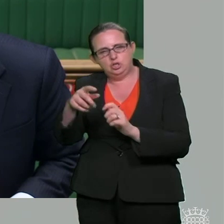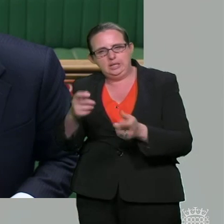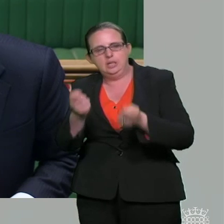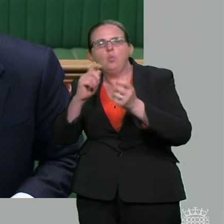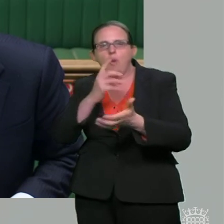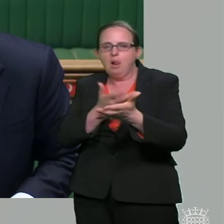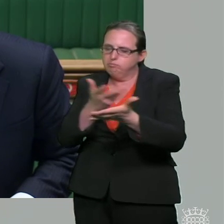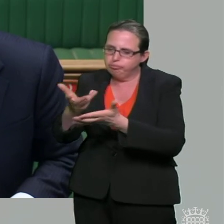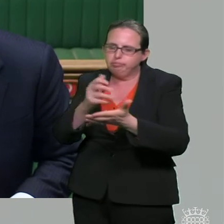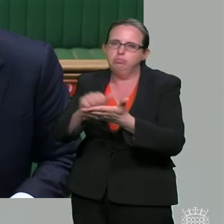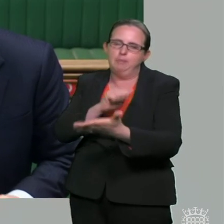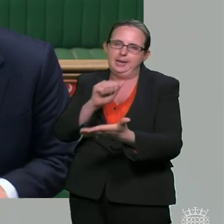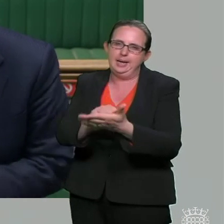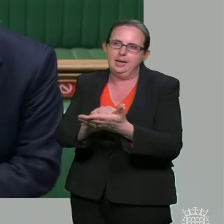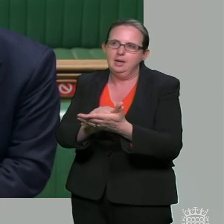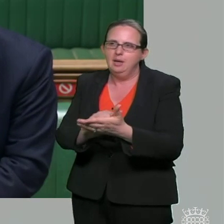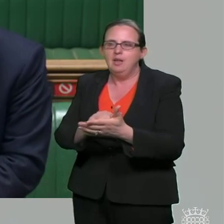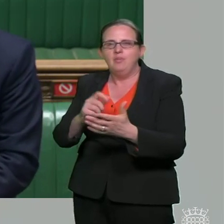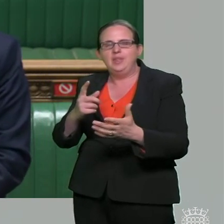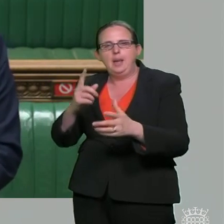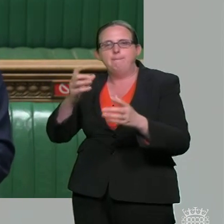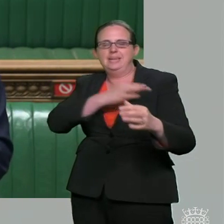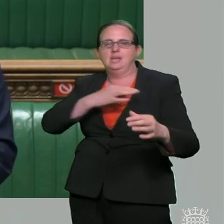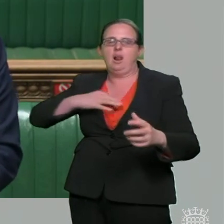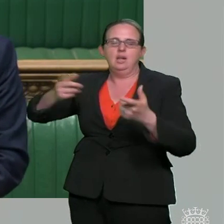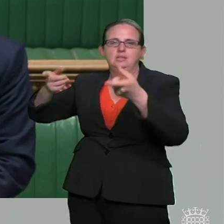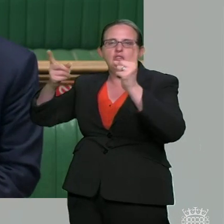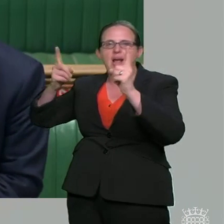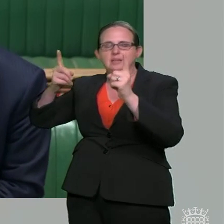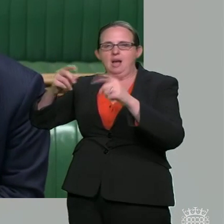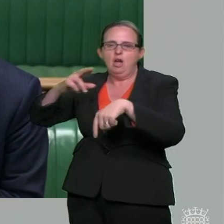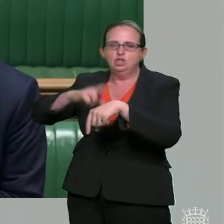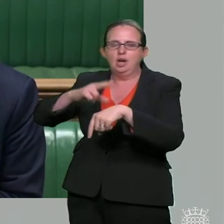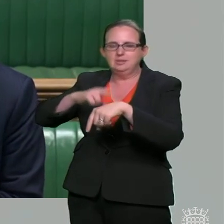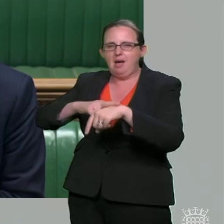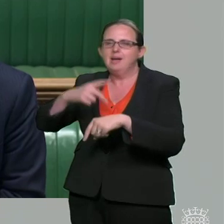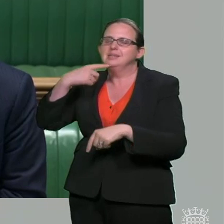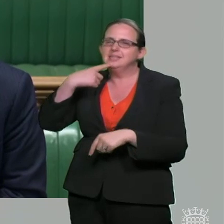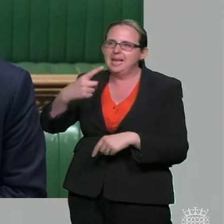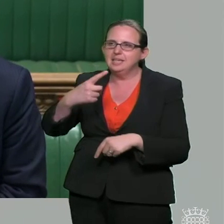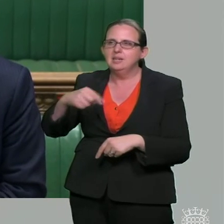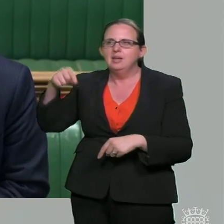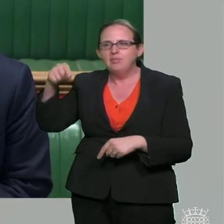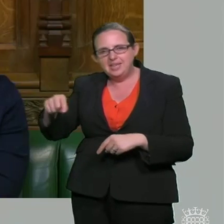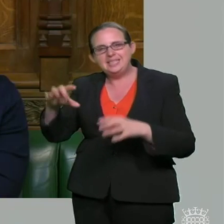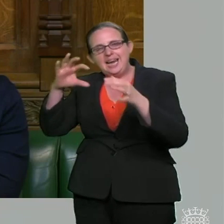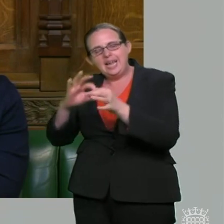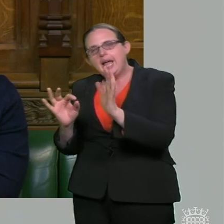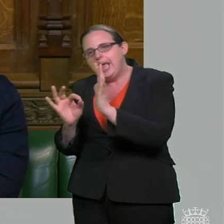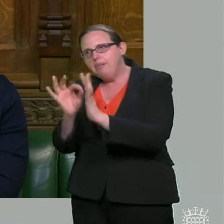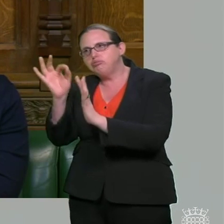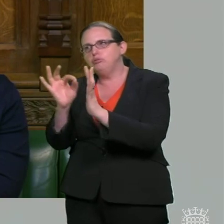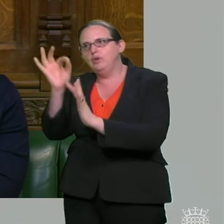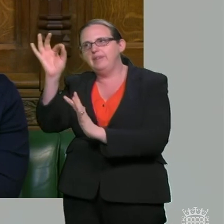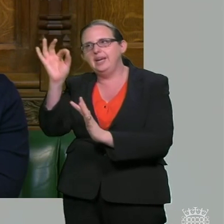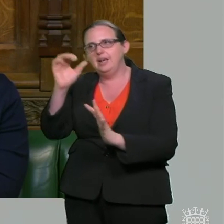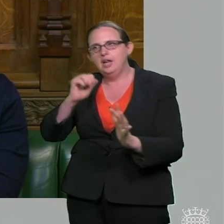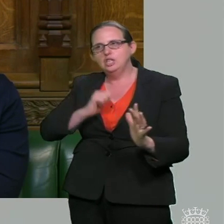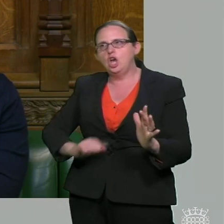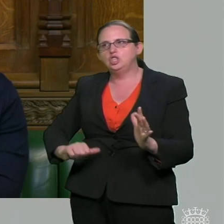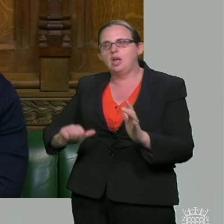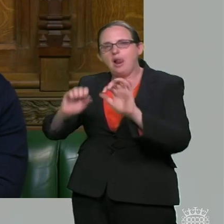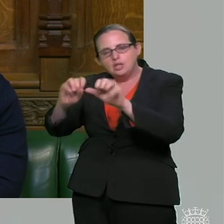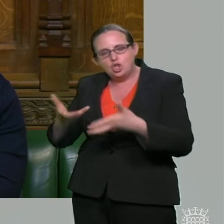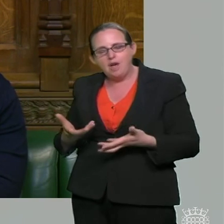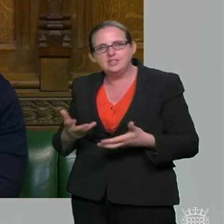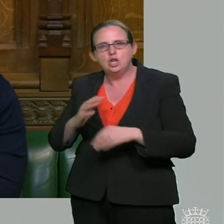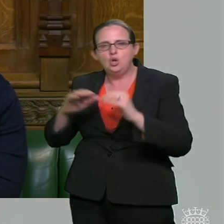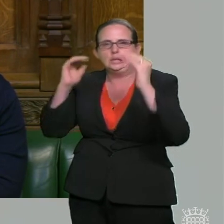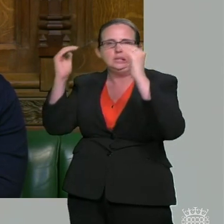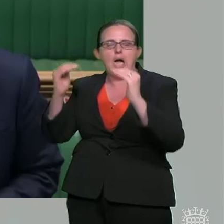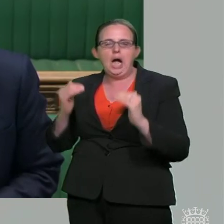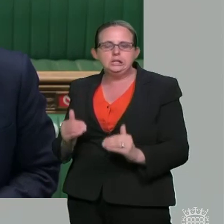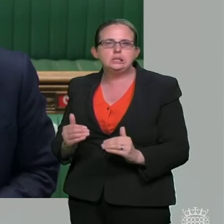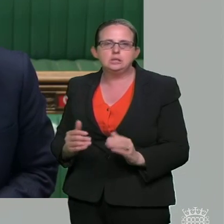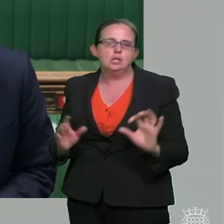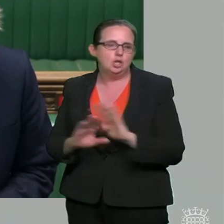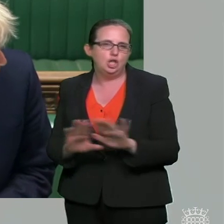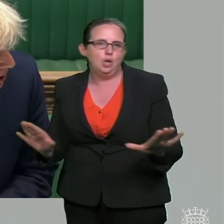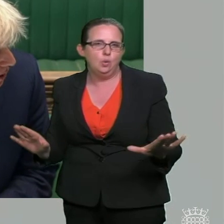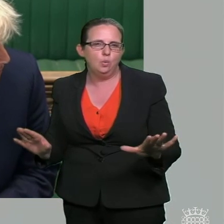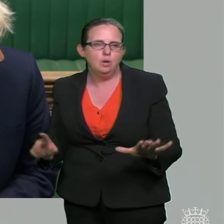I note that Dr Shahid Wahid, the executive medical director of the trust, was recently quoted in the Shields Gazette as saying: “This is about improving surgical services…It is not about downgrading anything”.